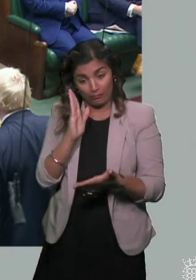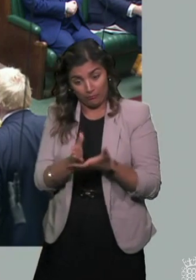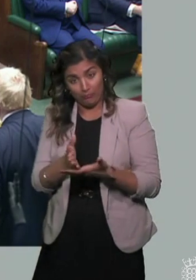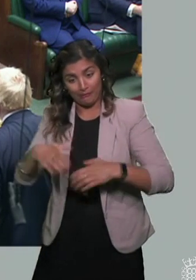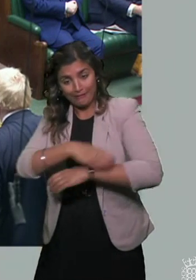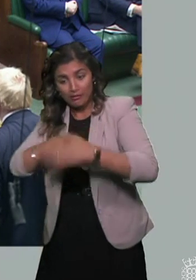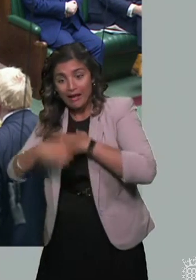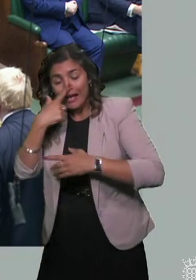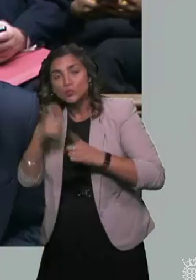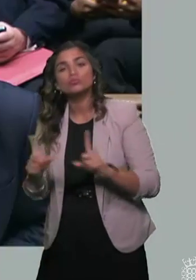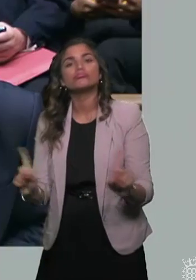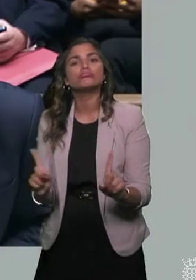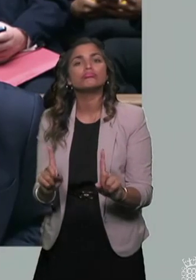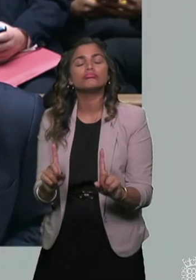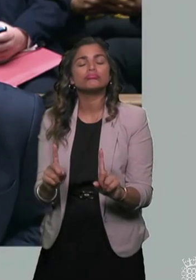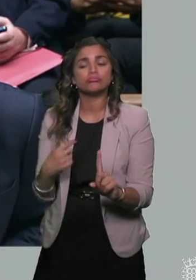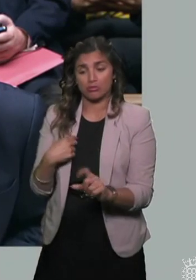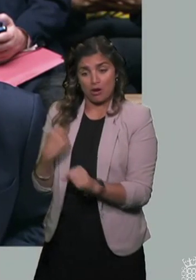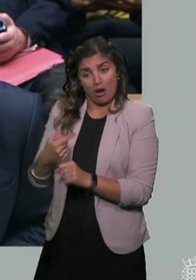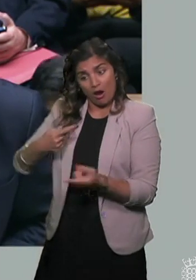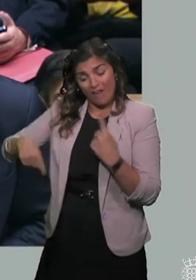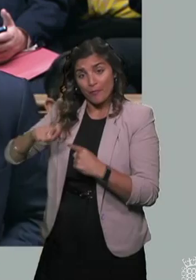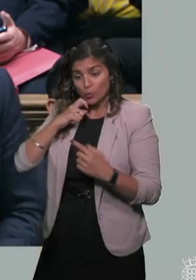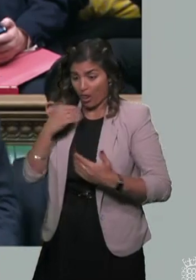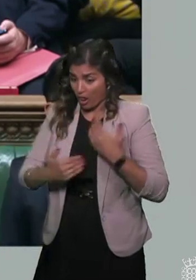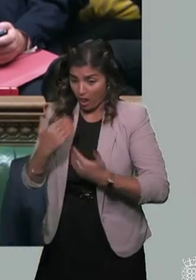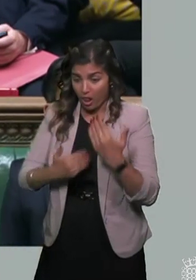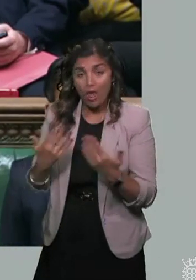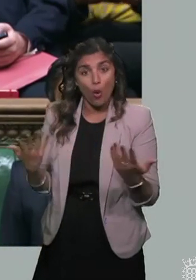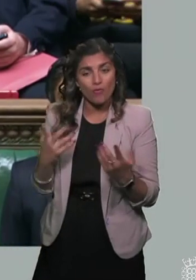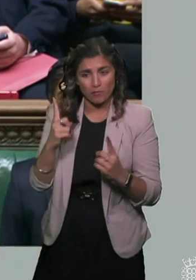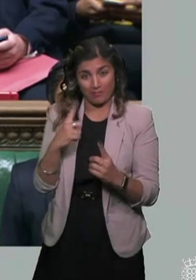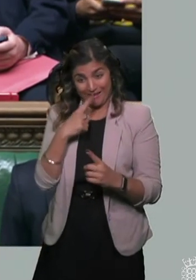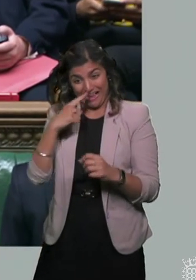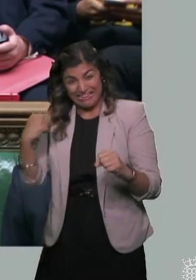The Government will go as fast as we possibly can.